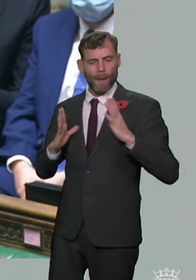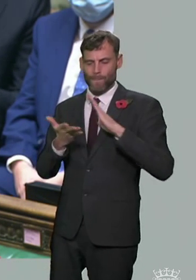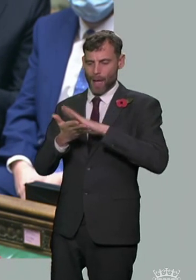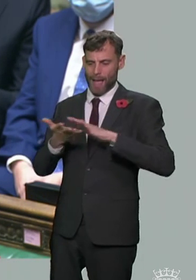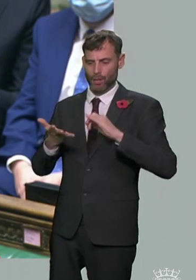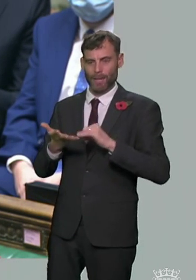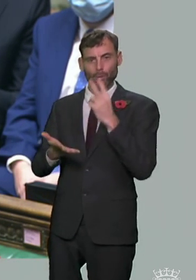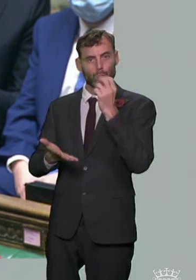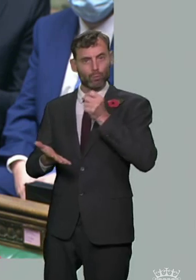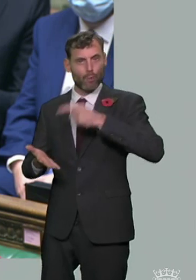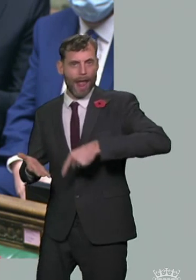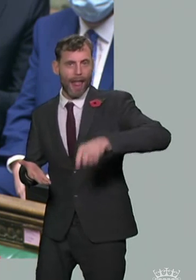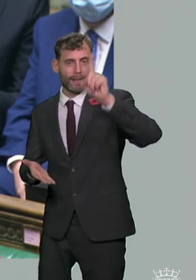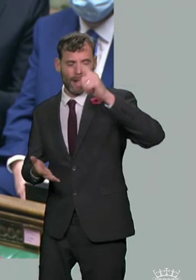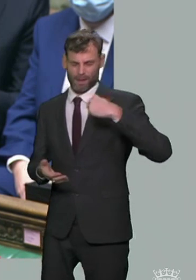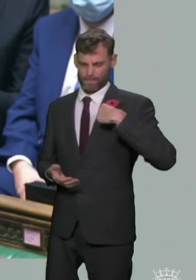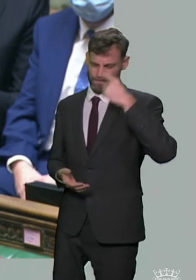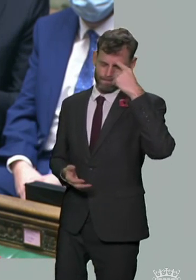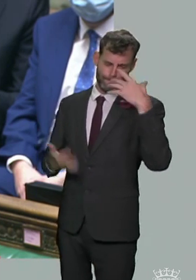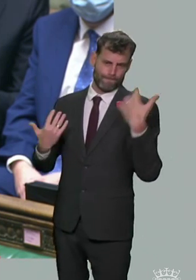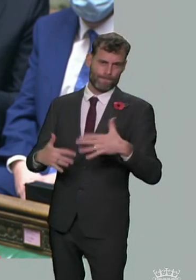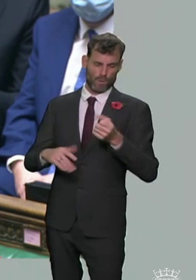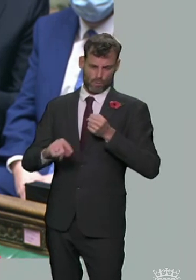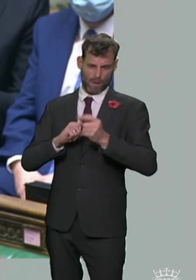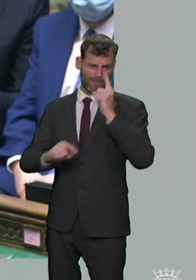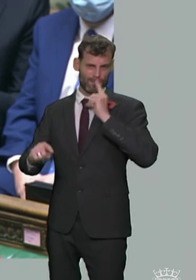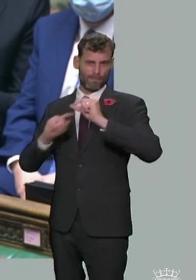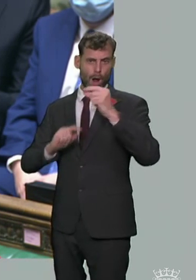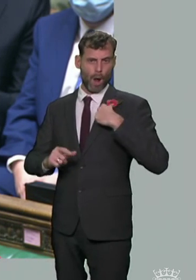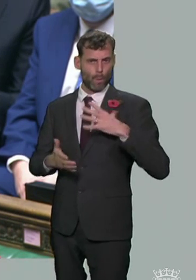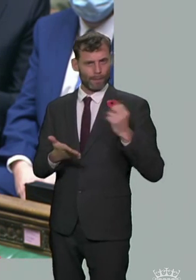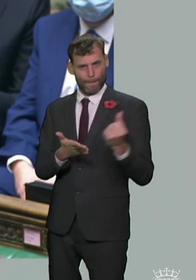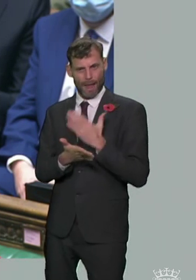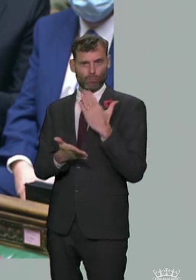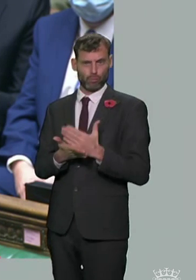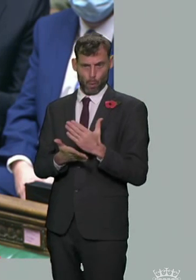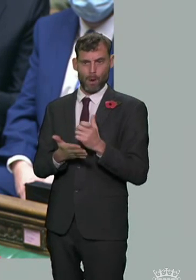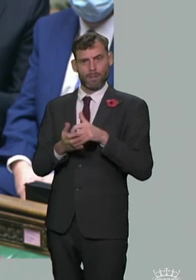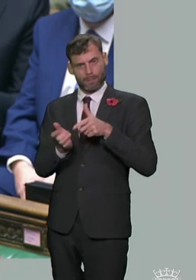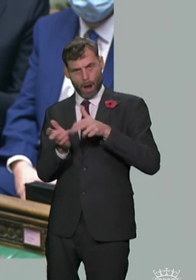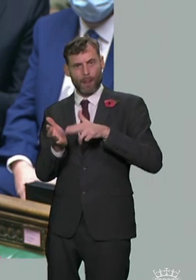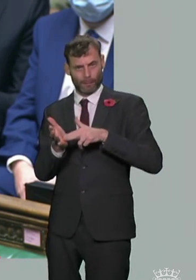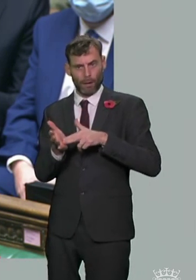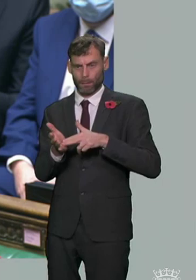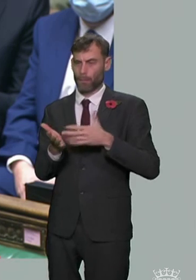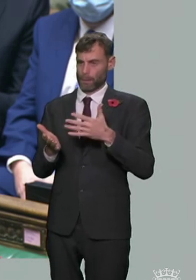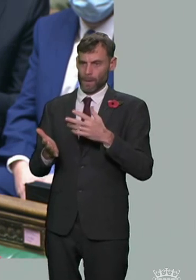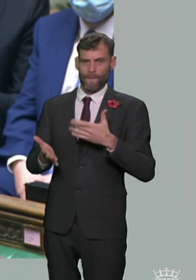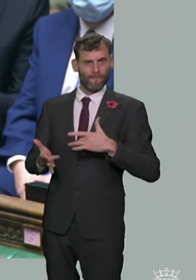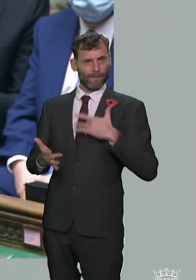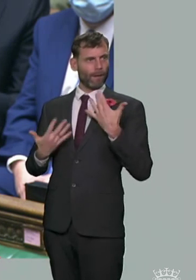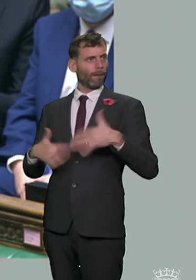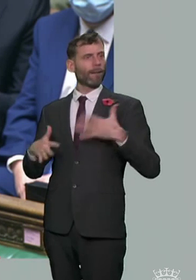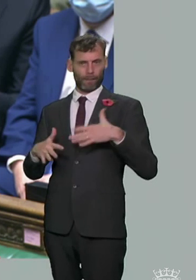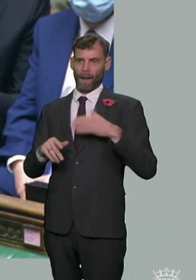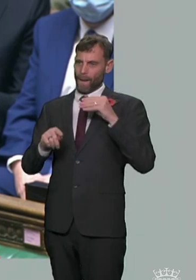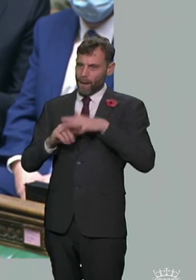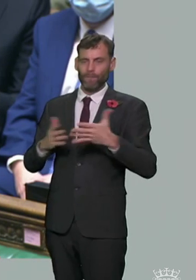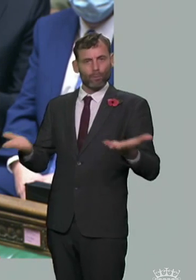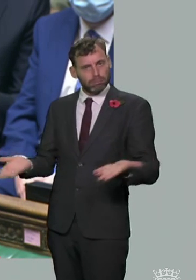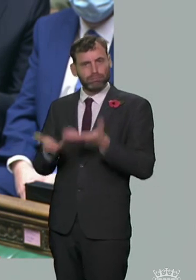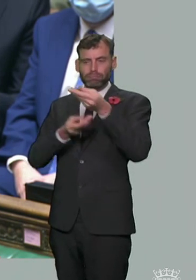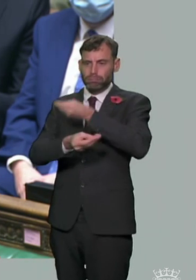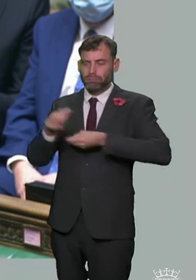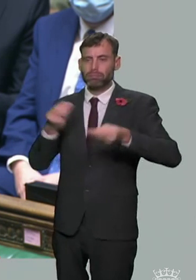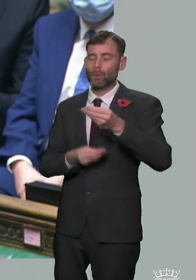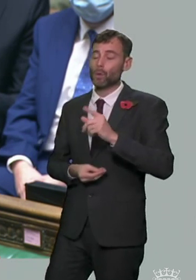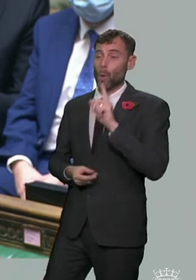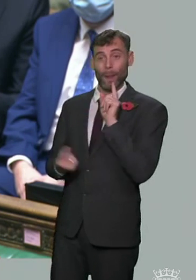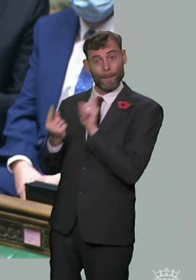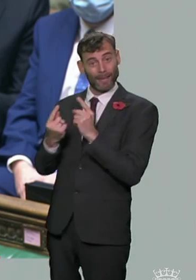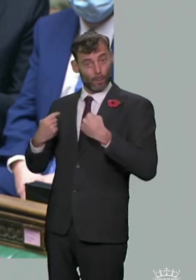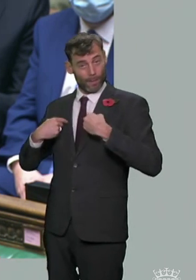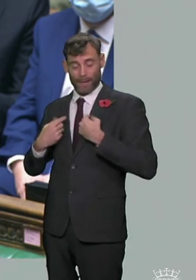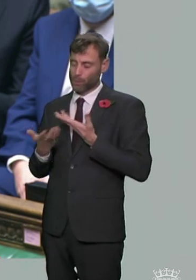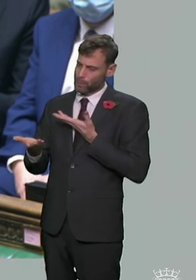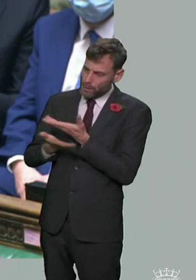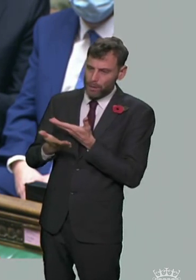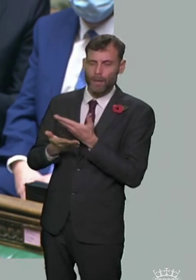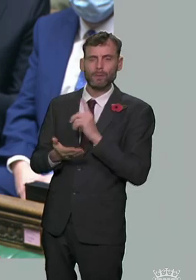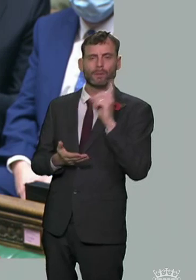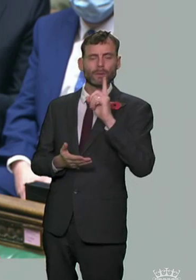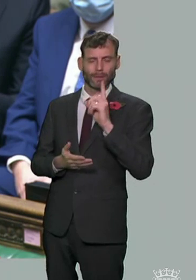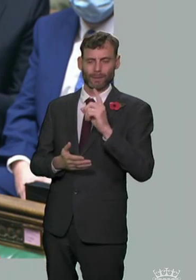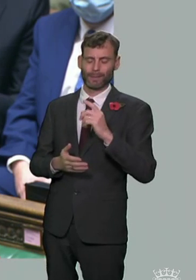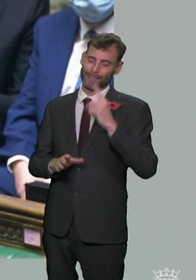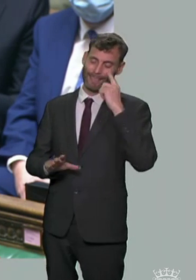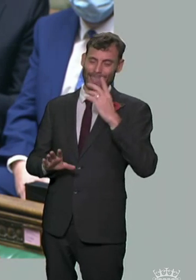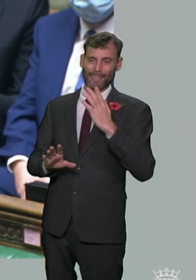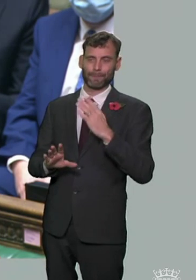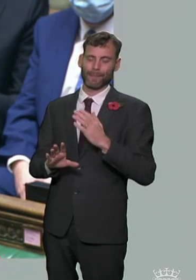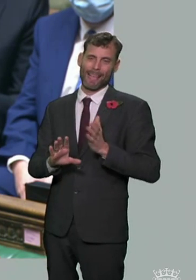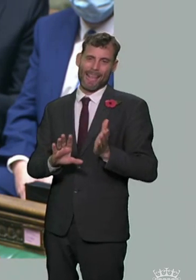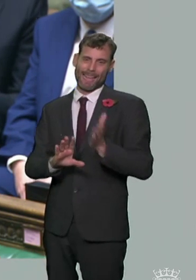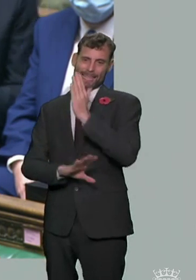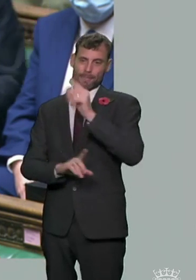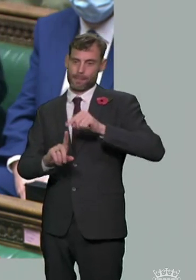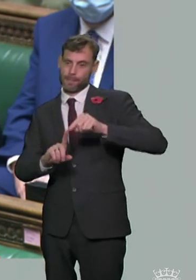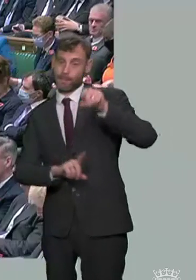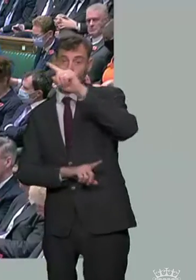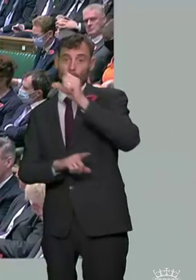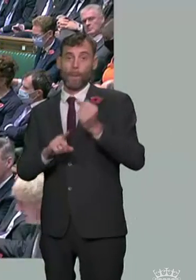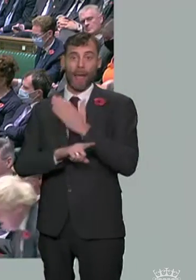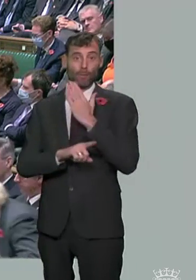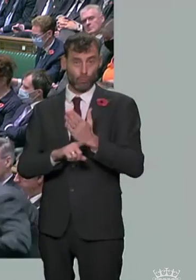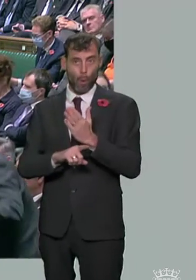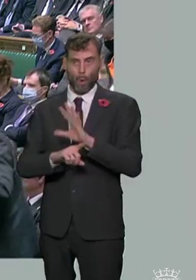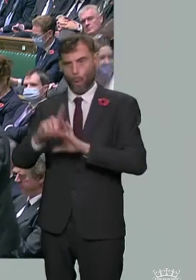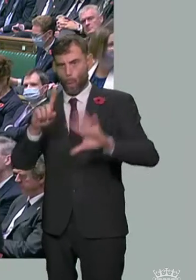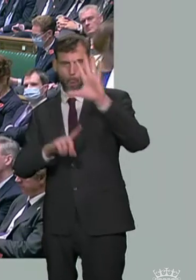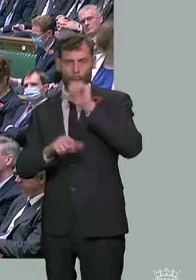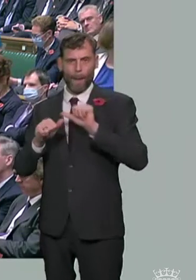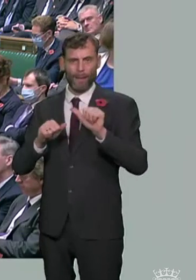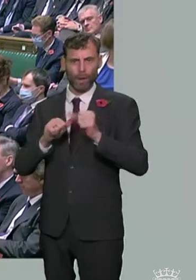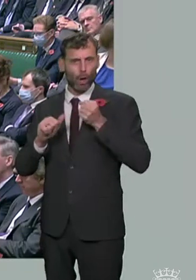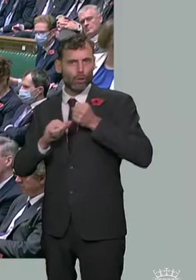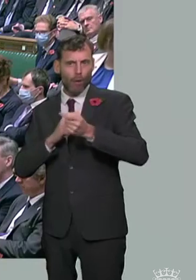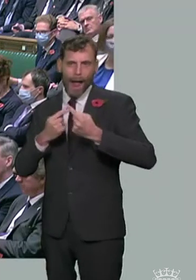I want to make sure that Darlington benefits from high-speed rail, so will my right honourable Friend meet with me and regional colleagues to discuss the eastern leg of HS2 and the reopening of the Leamside line to allow the full region to be better connected?